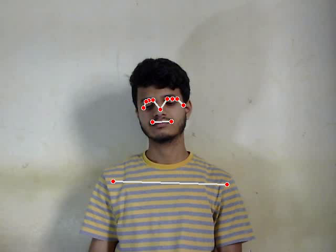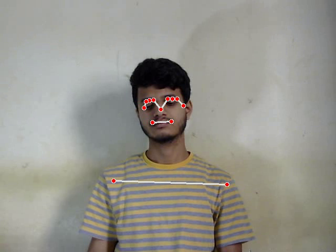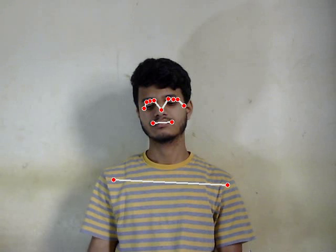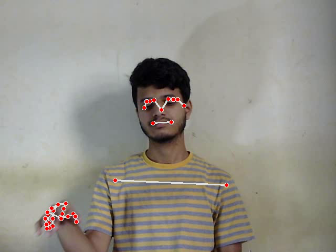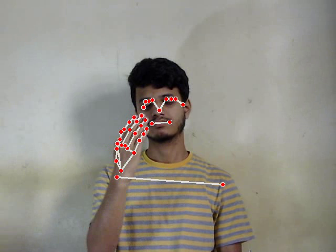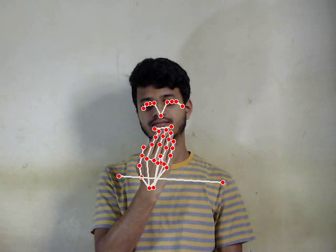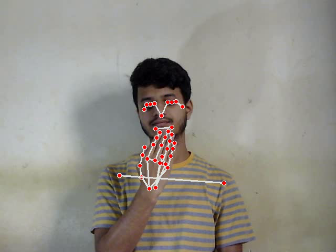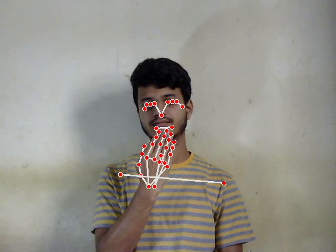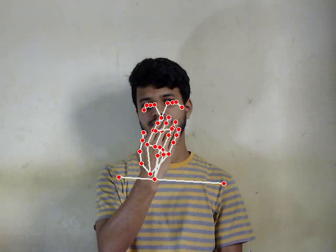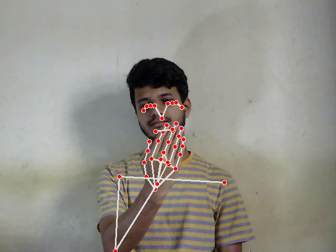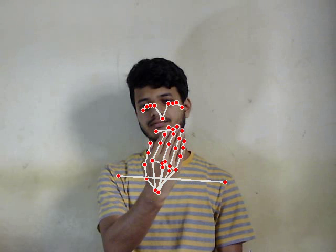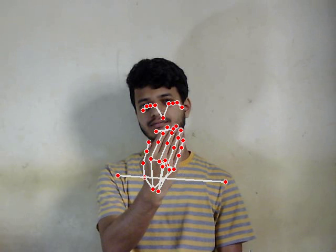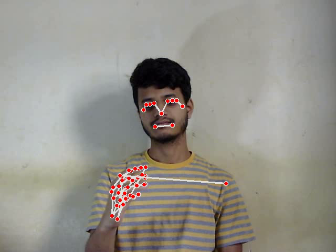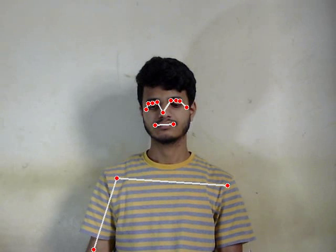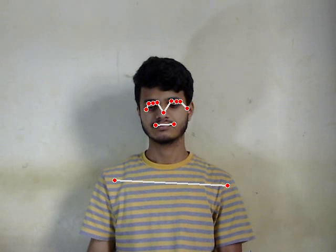thank you